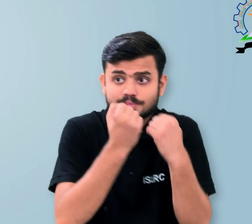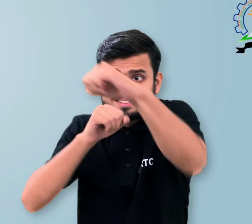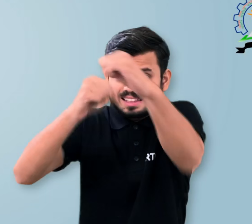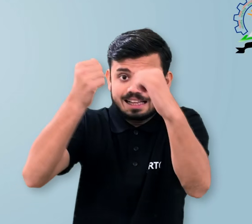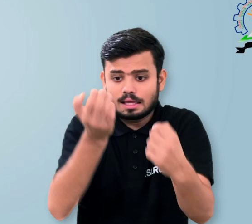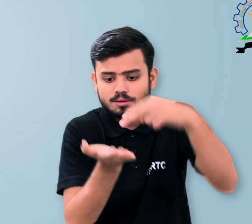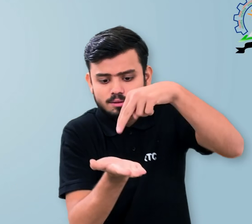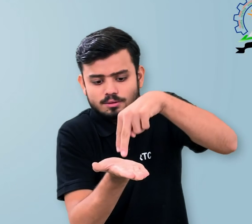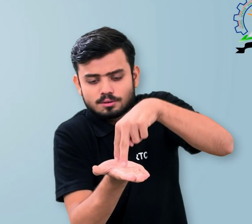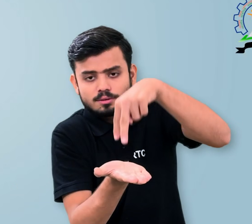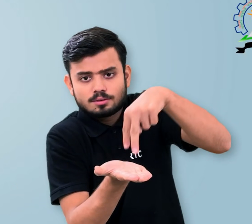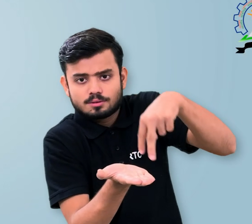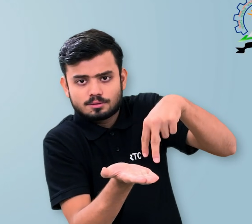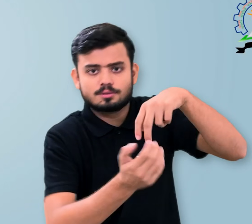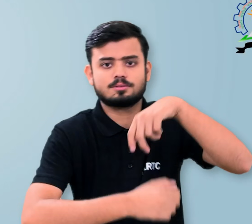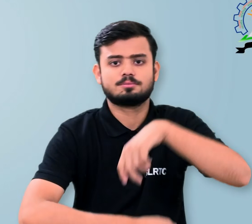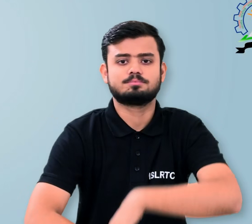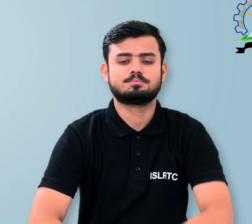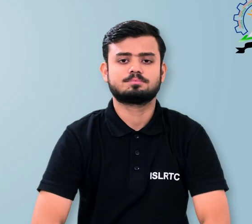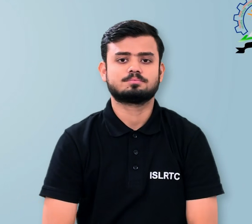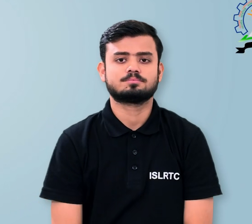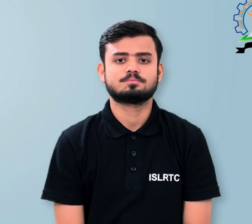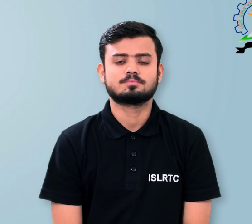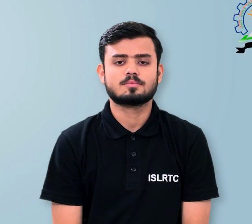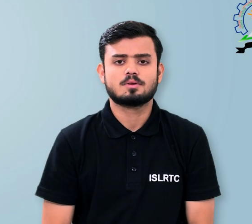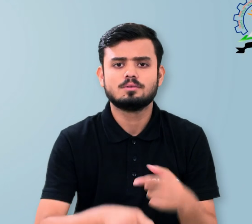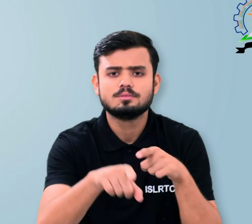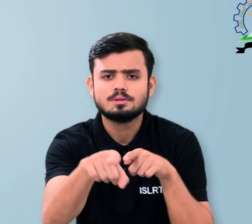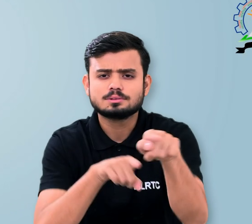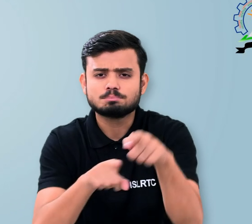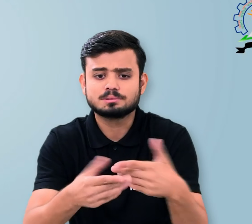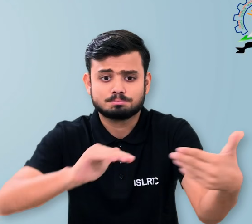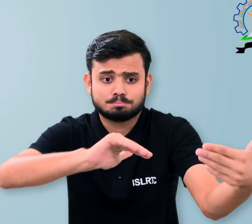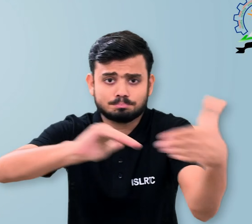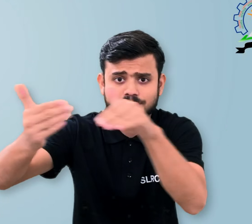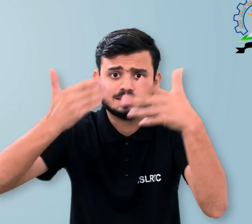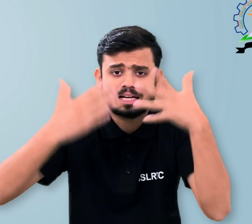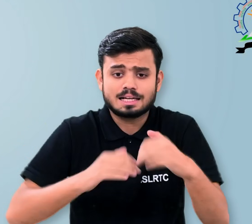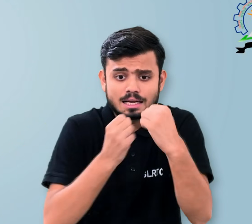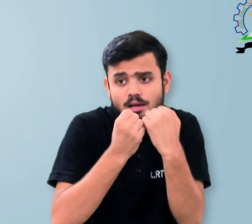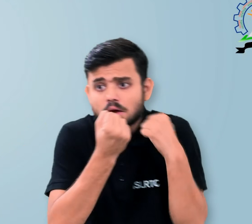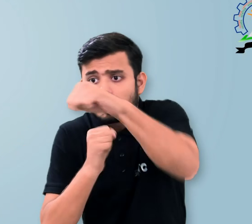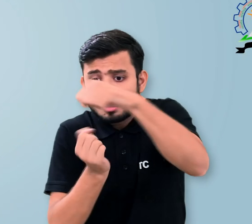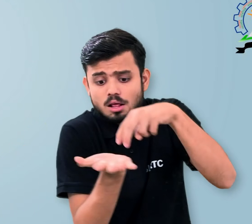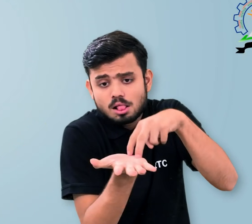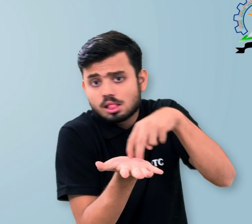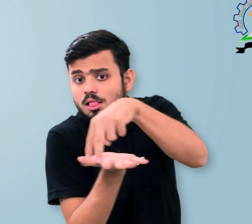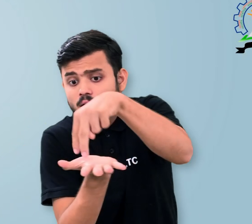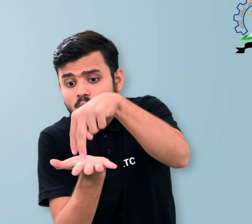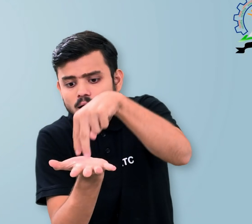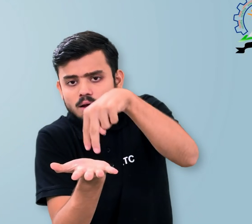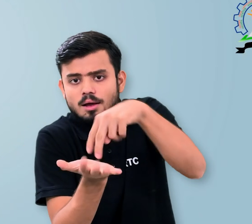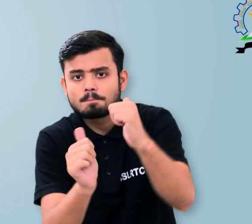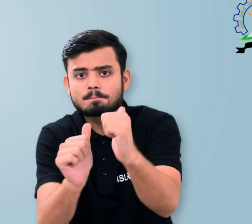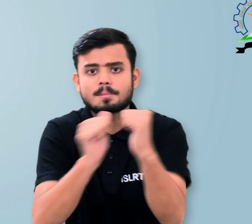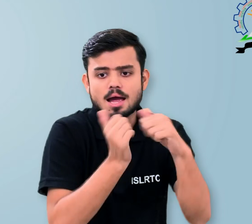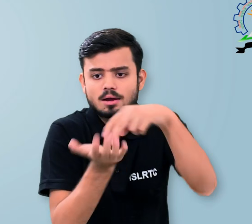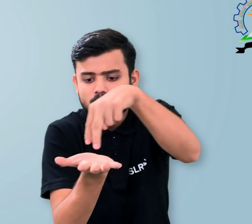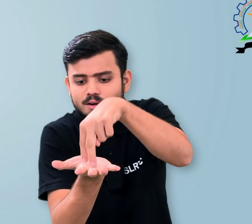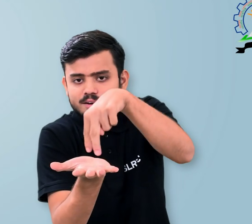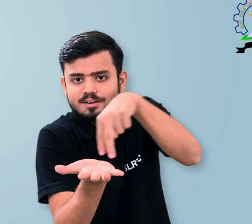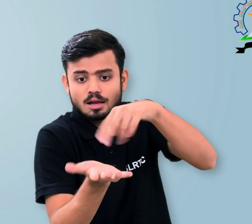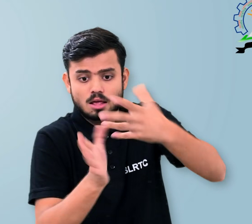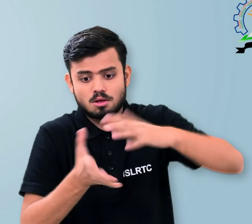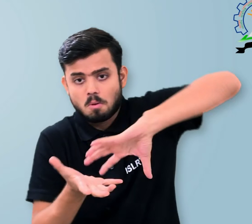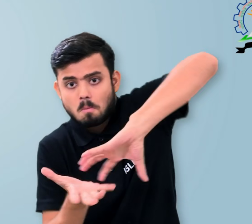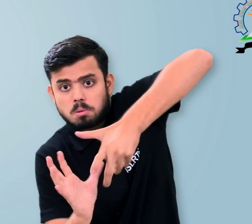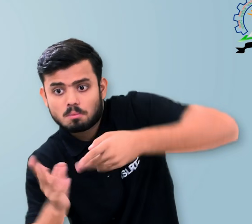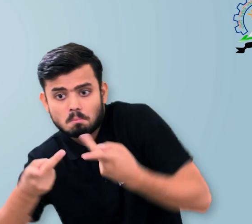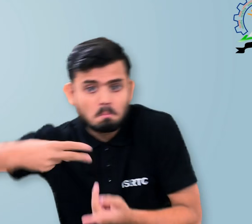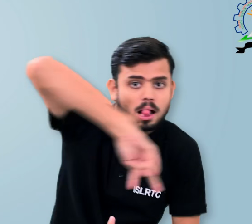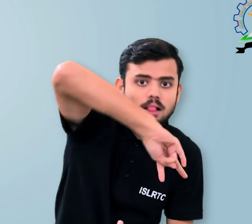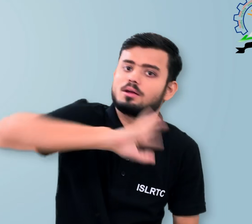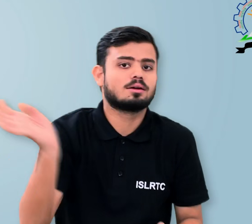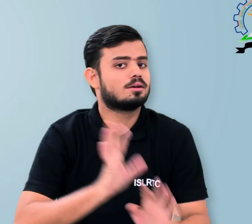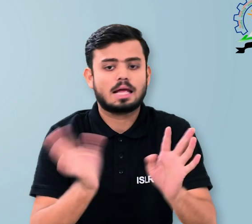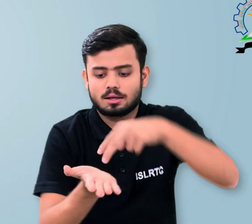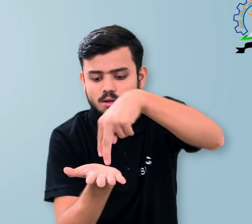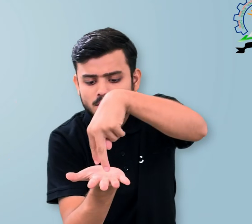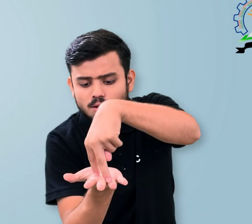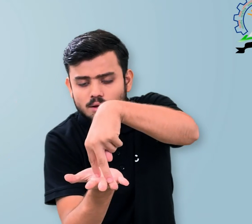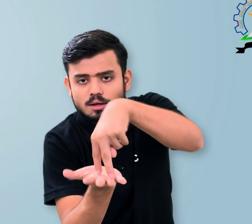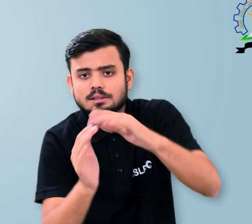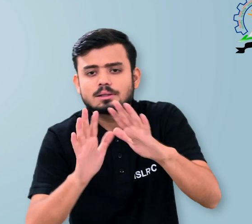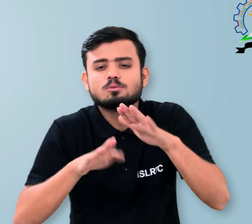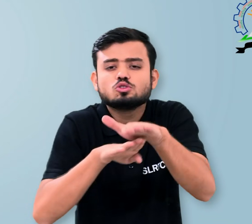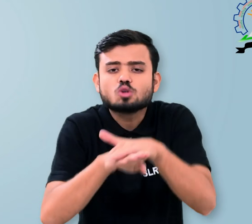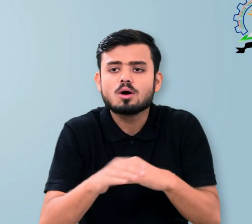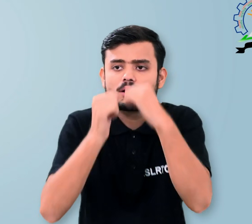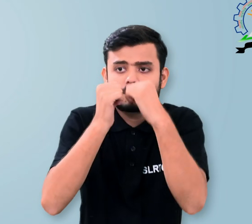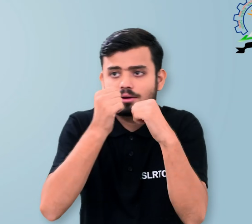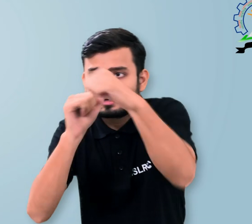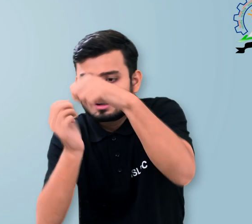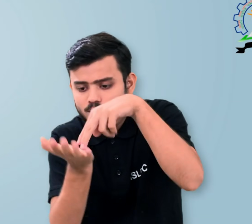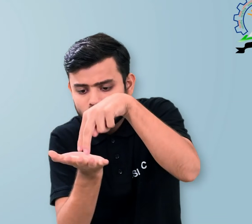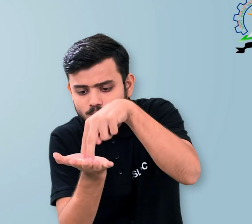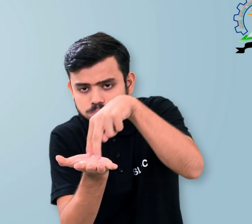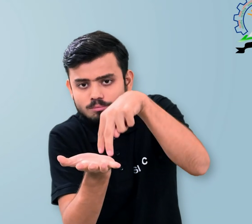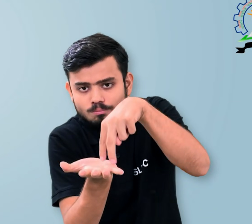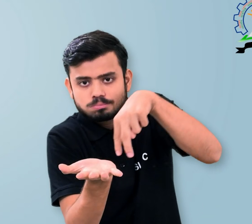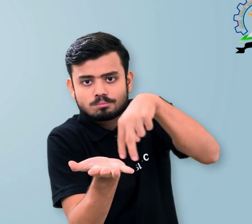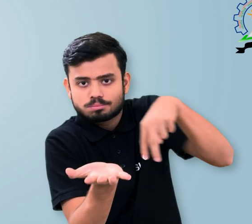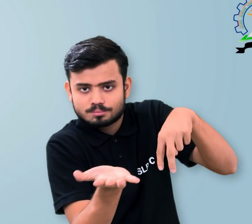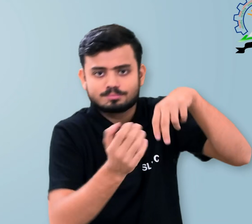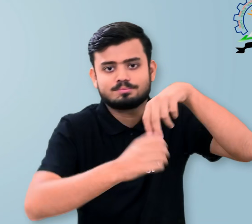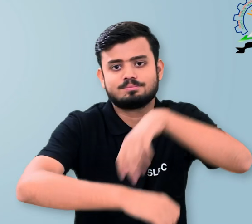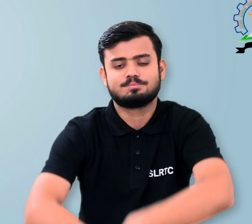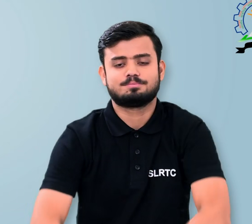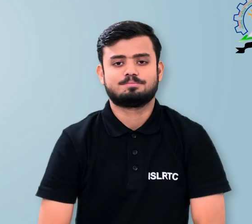Backpedal To retreat or move backwards, away from an opponent, while still facing him, all in an attempt to avoid an attack